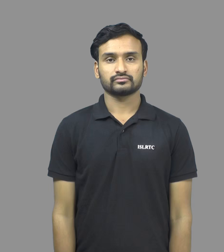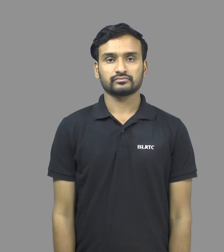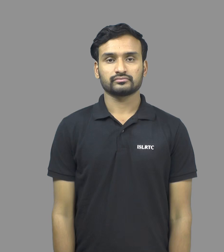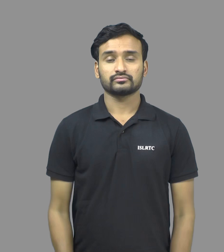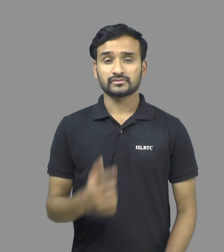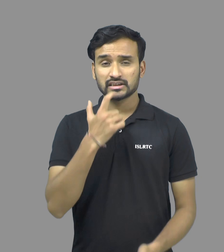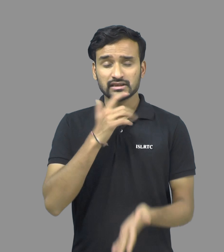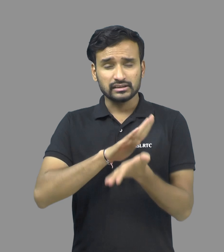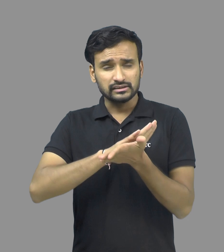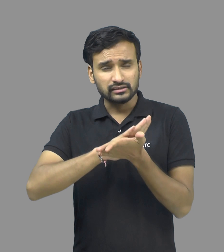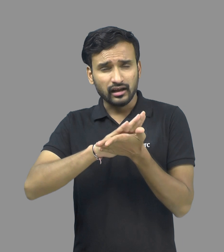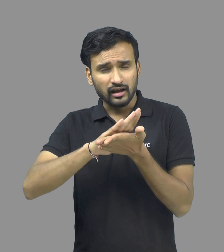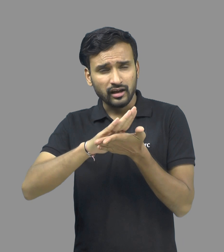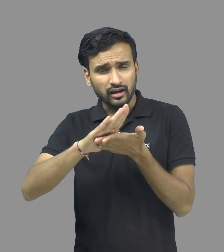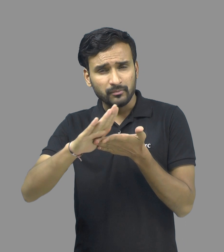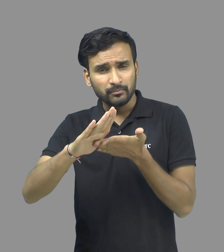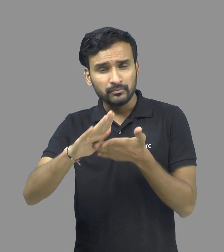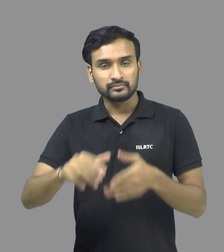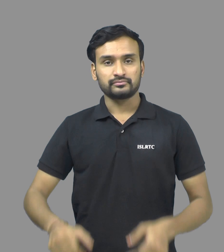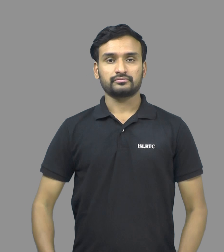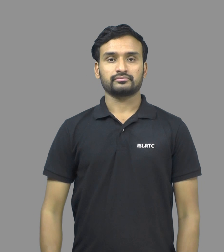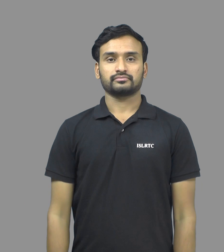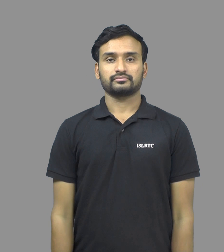Holy